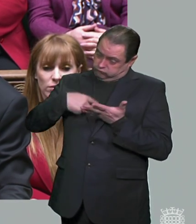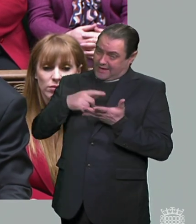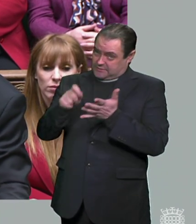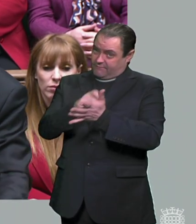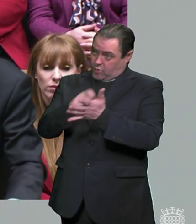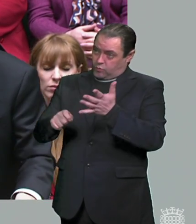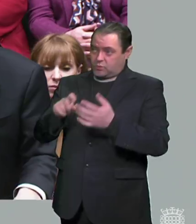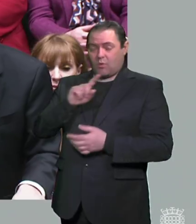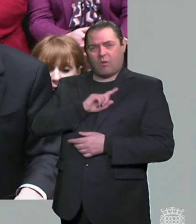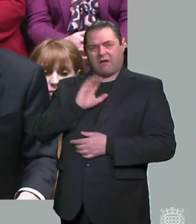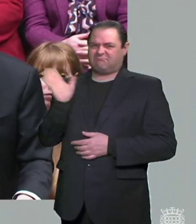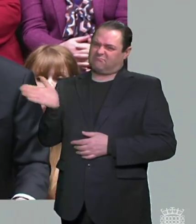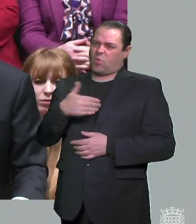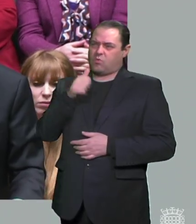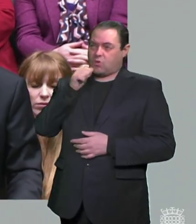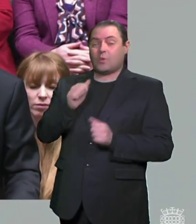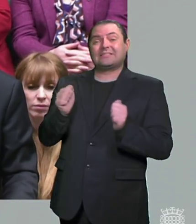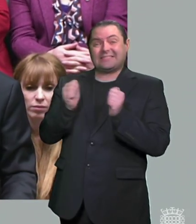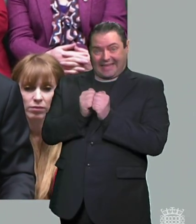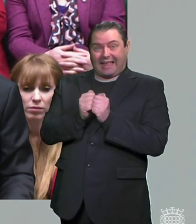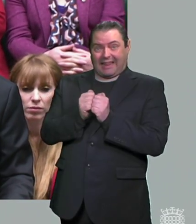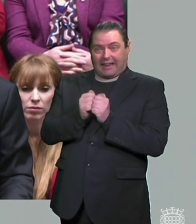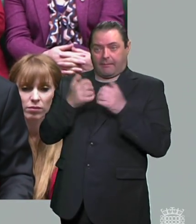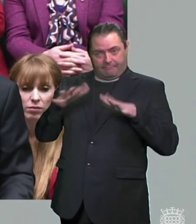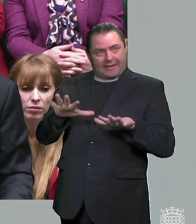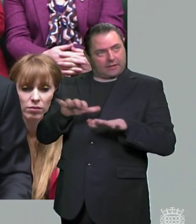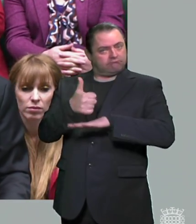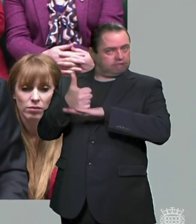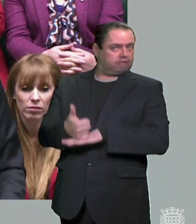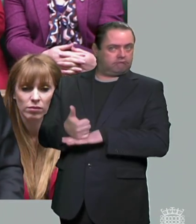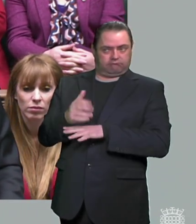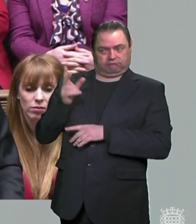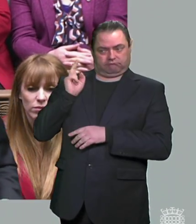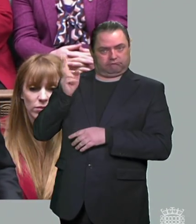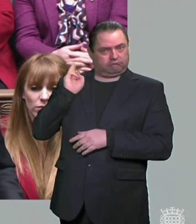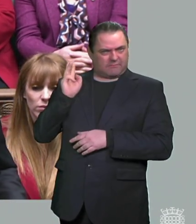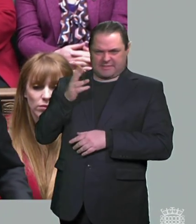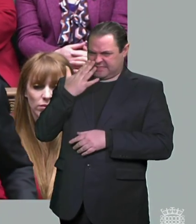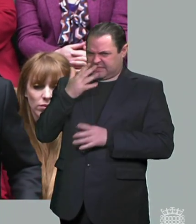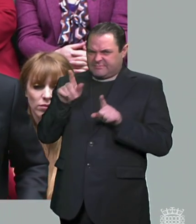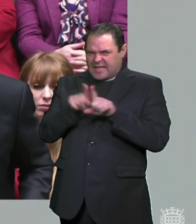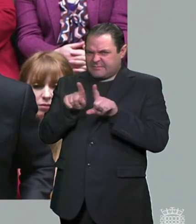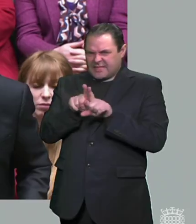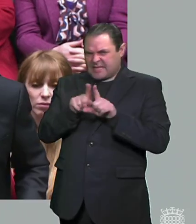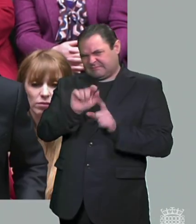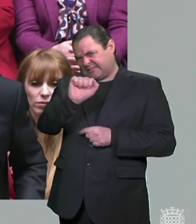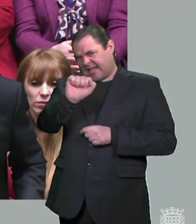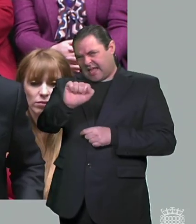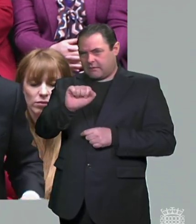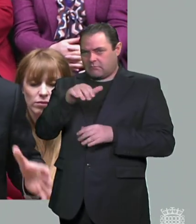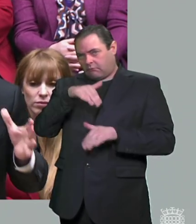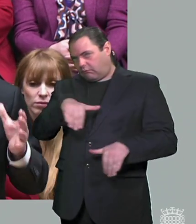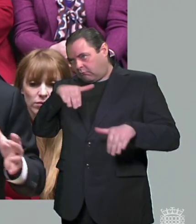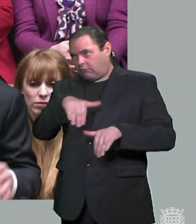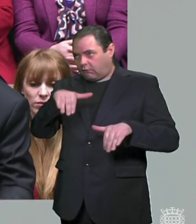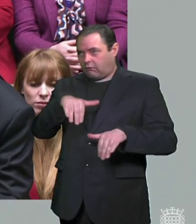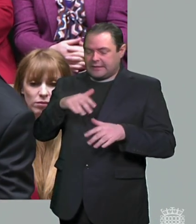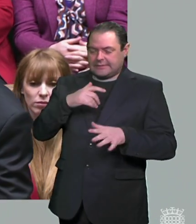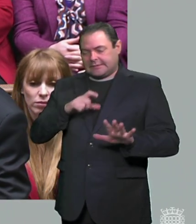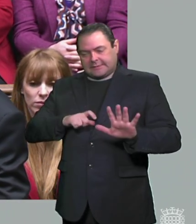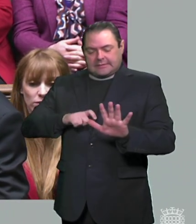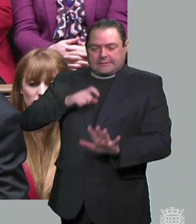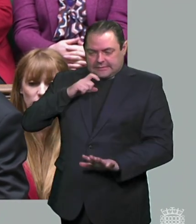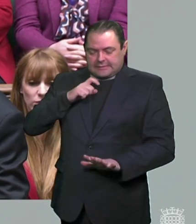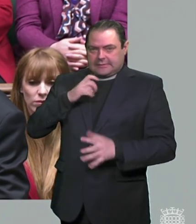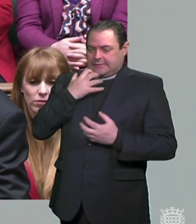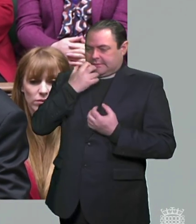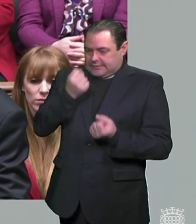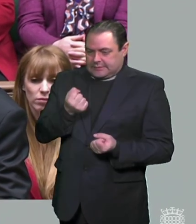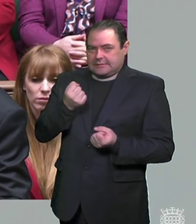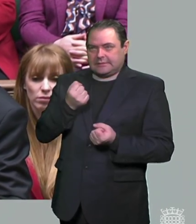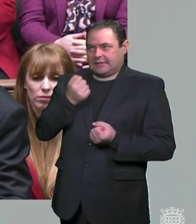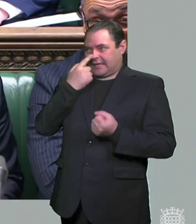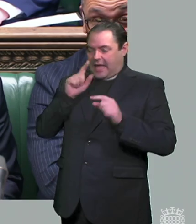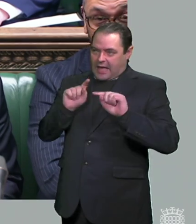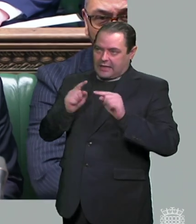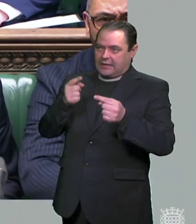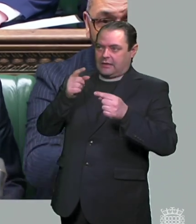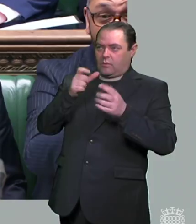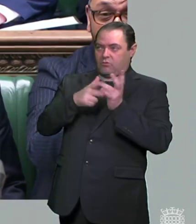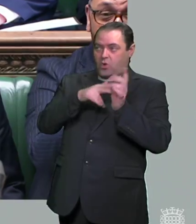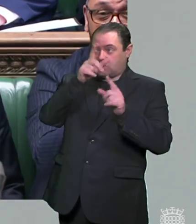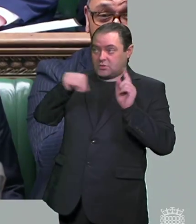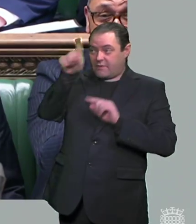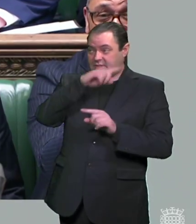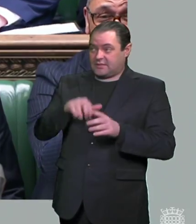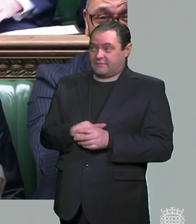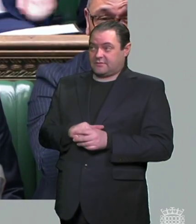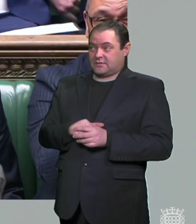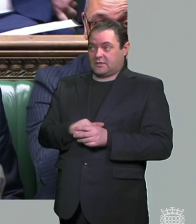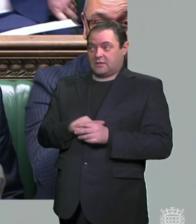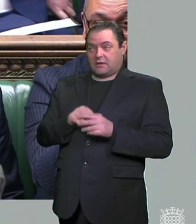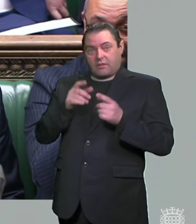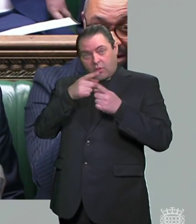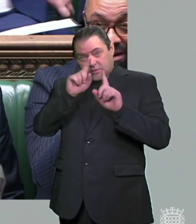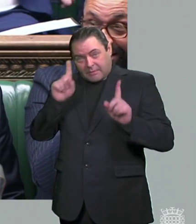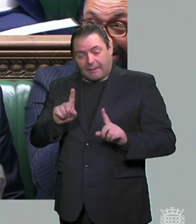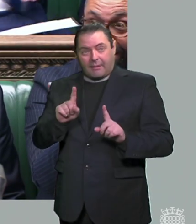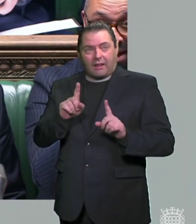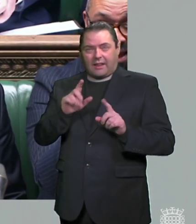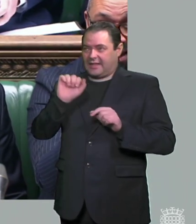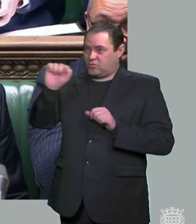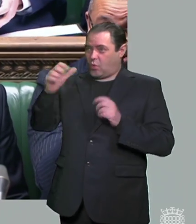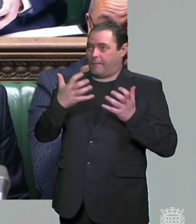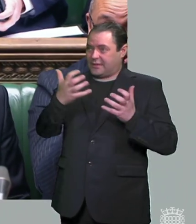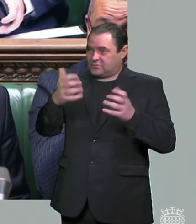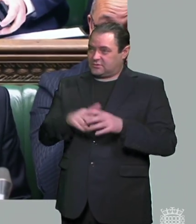Everyone knows that the basis of this deal has been agreed for weeks, but it is the same old story: the country has to wait while the Prime Minister plucks up the courage to take on the malcontents, the reckless and the wreckers on his own Benches.